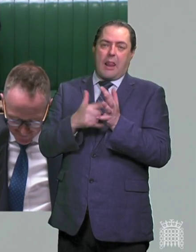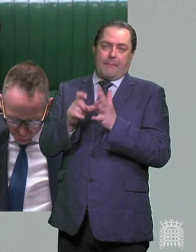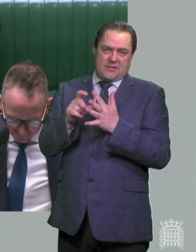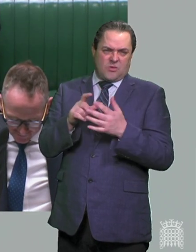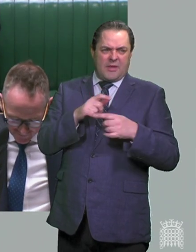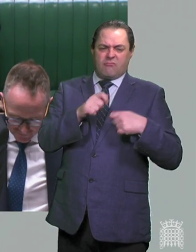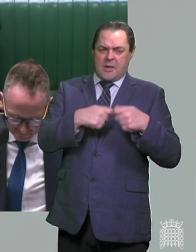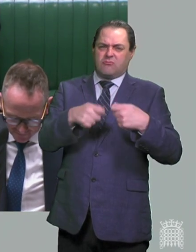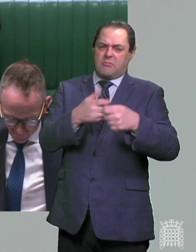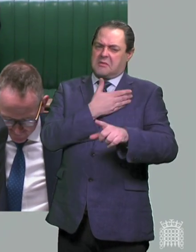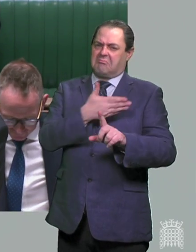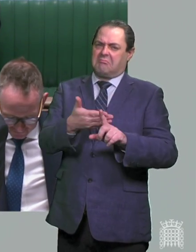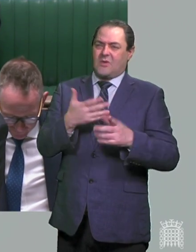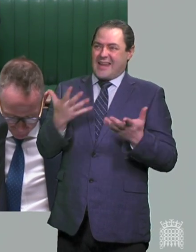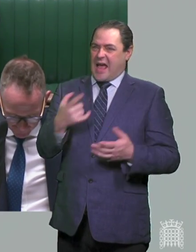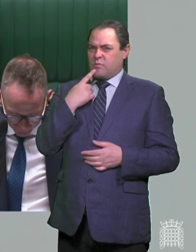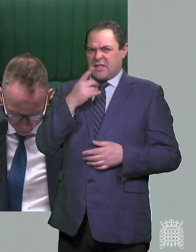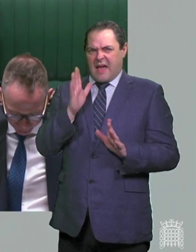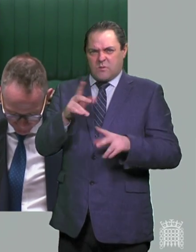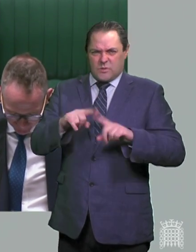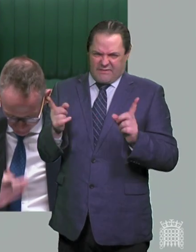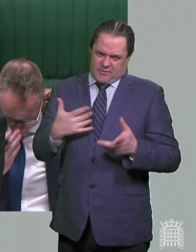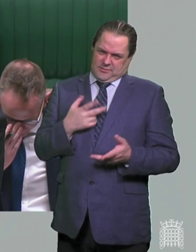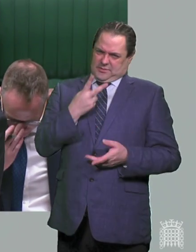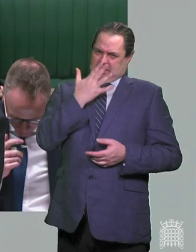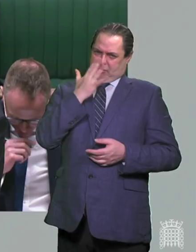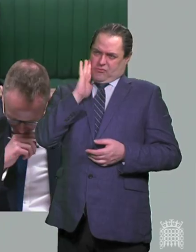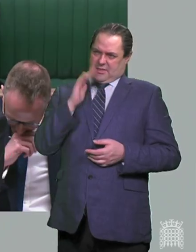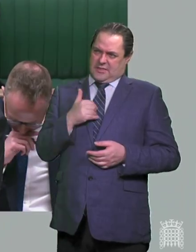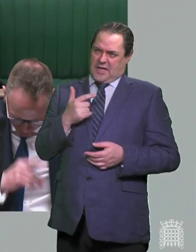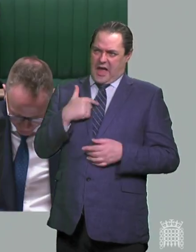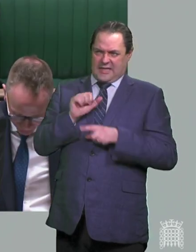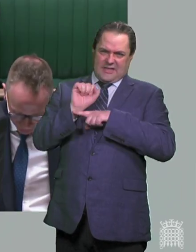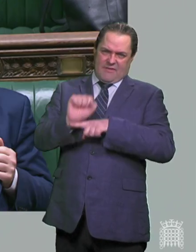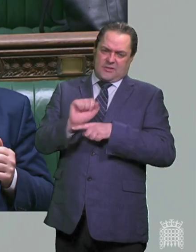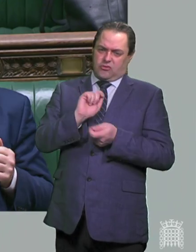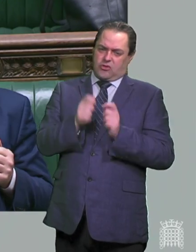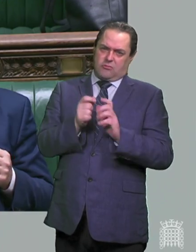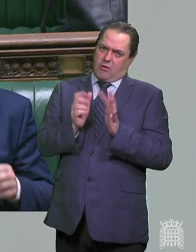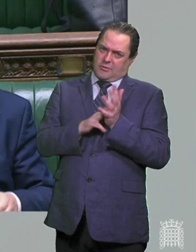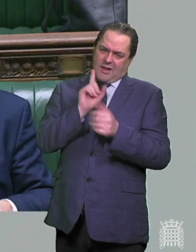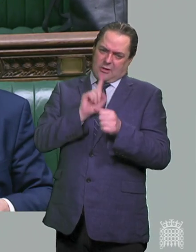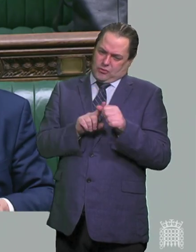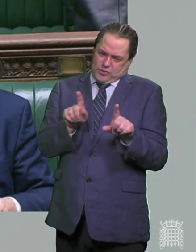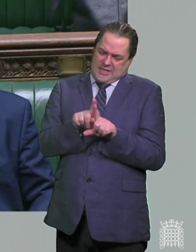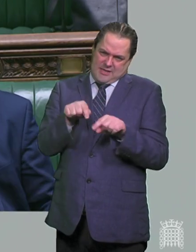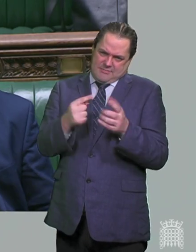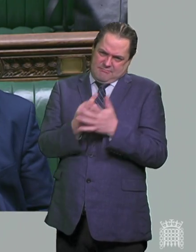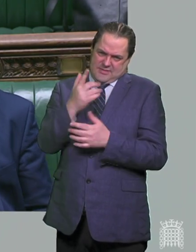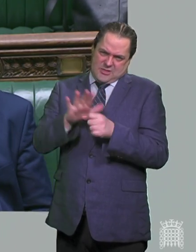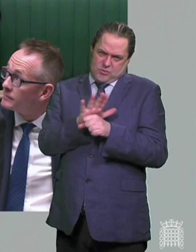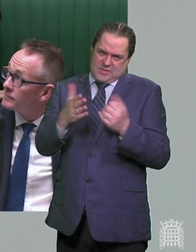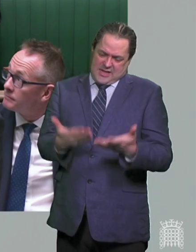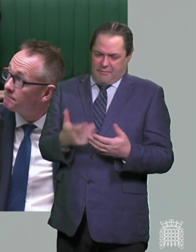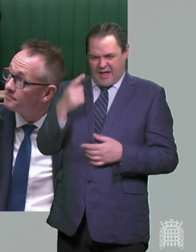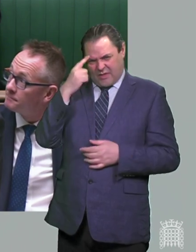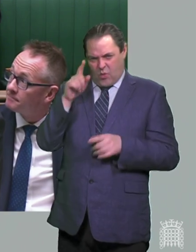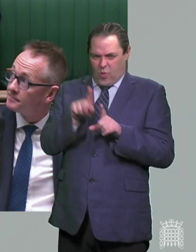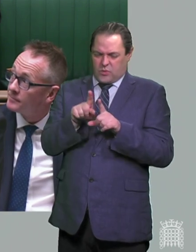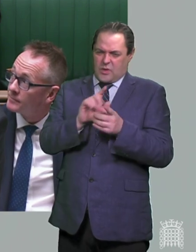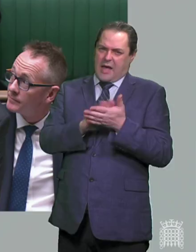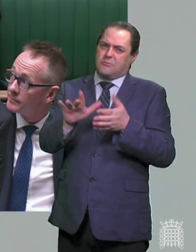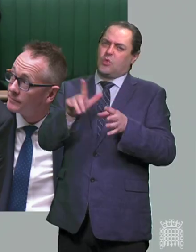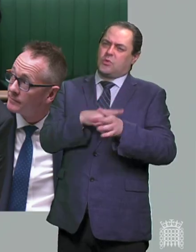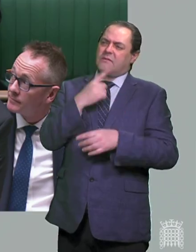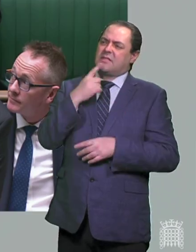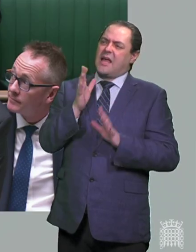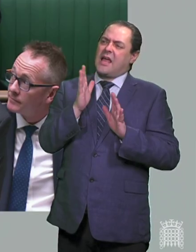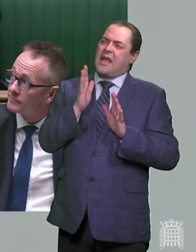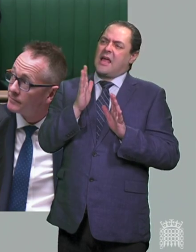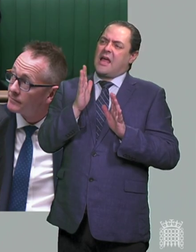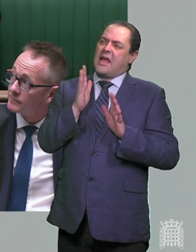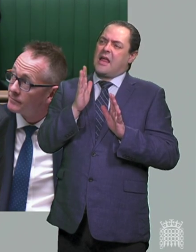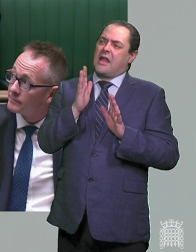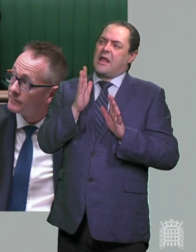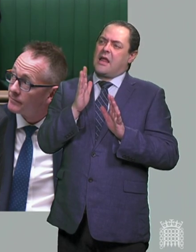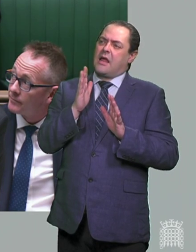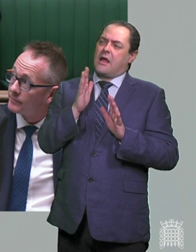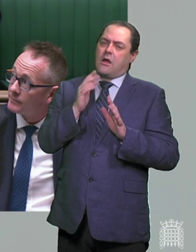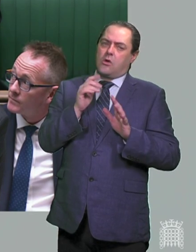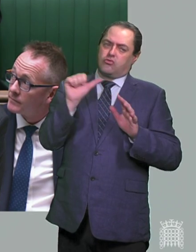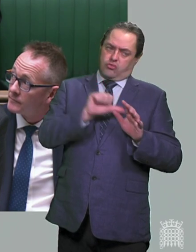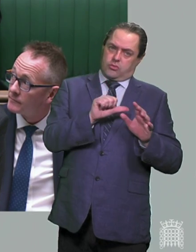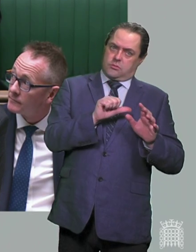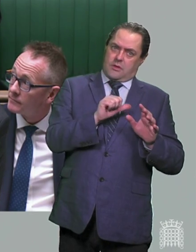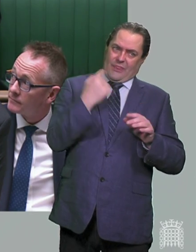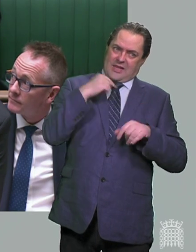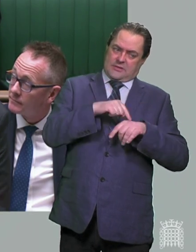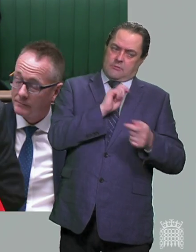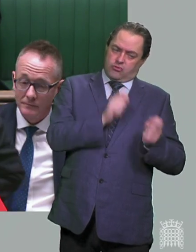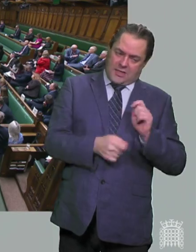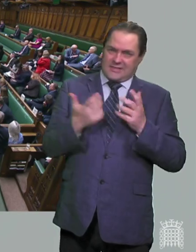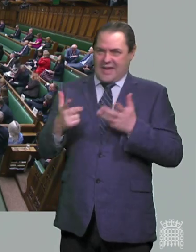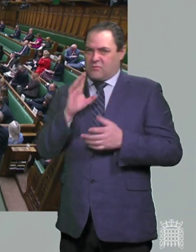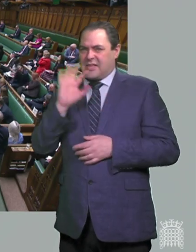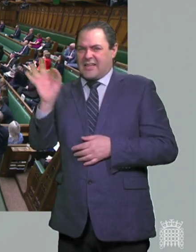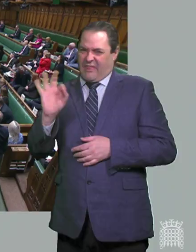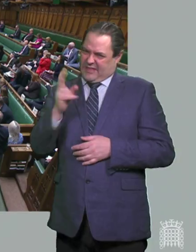It would be hypocritical of me to say otherwise, because last year, of course, I defended the change of Prime Ministers, and it is hypocritical that Humza Yousaf suggested then that we should have an election and there is now deafening silence.